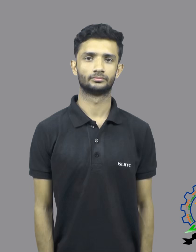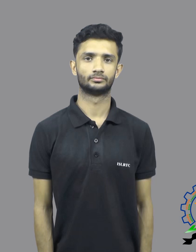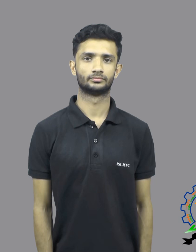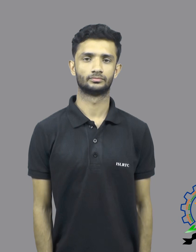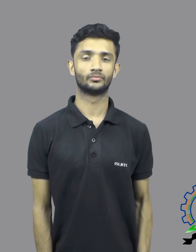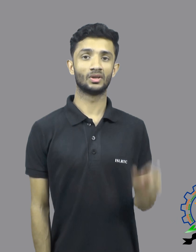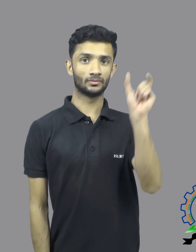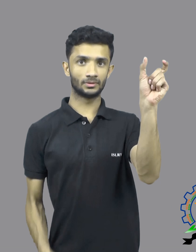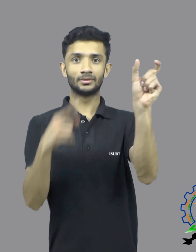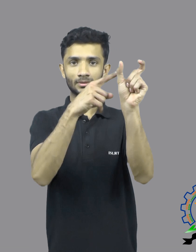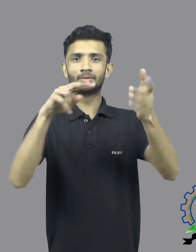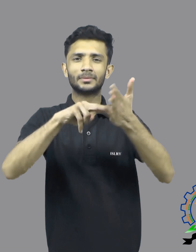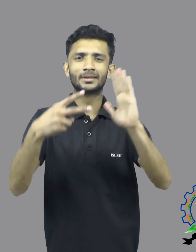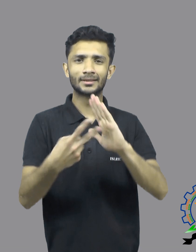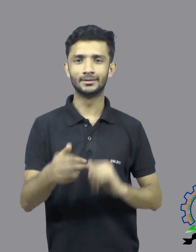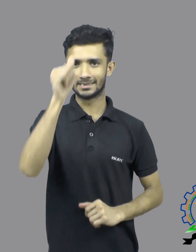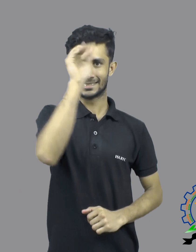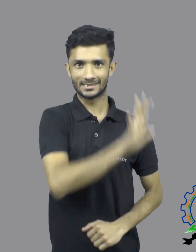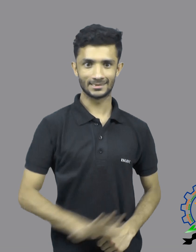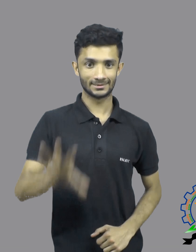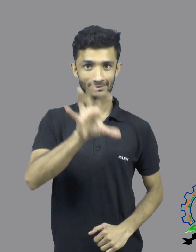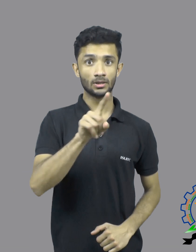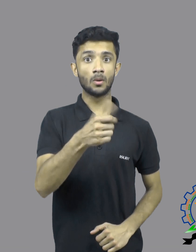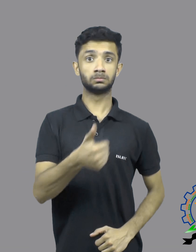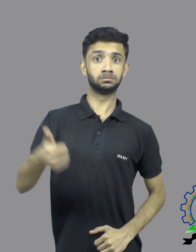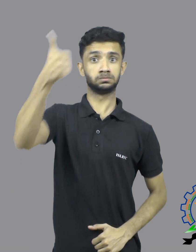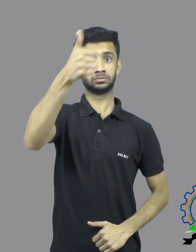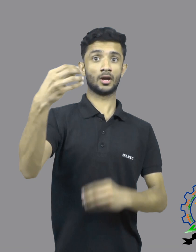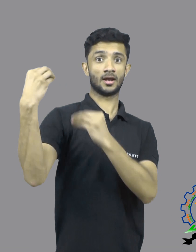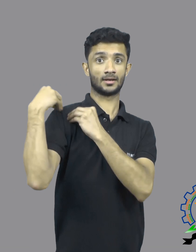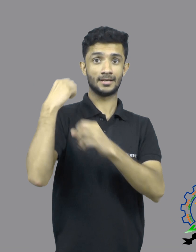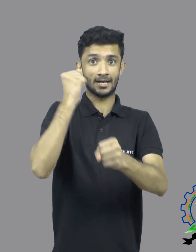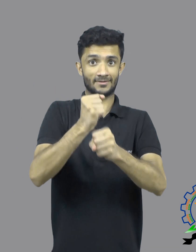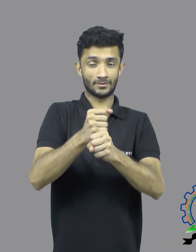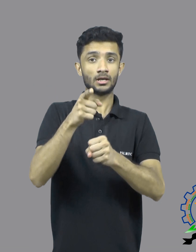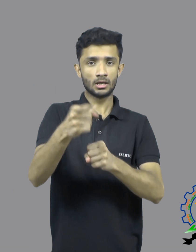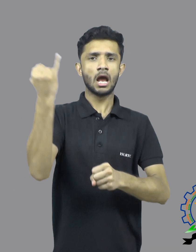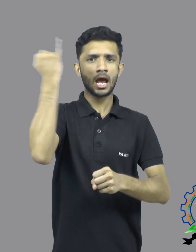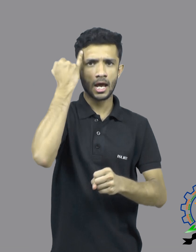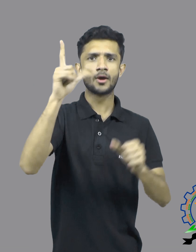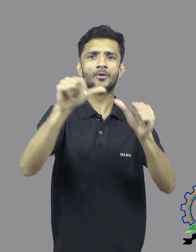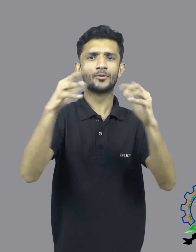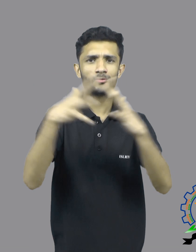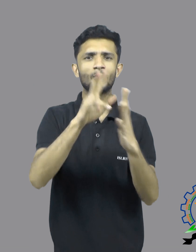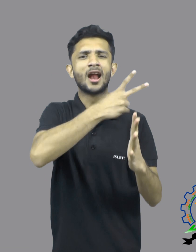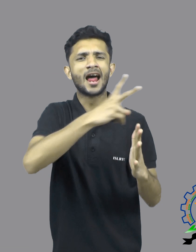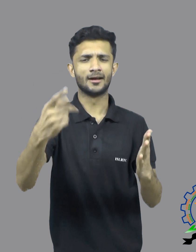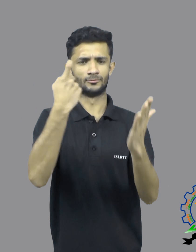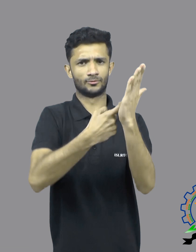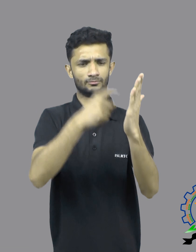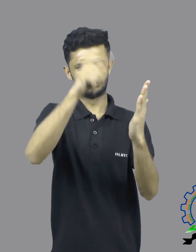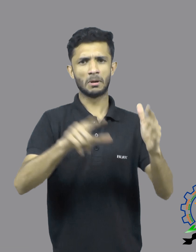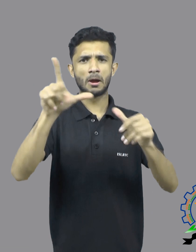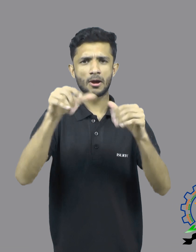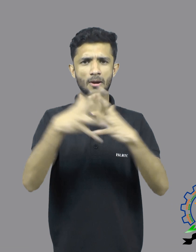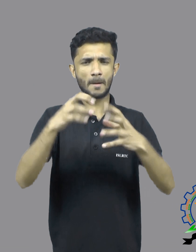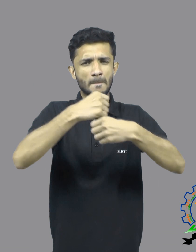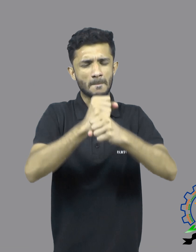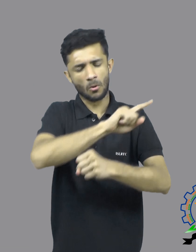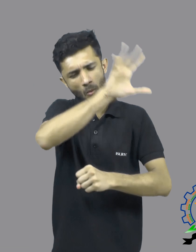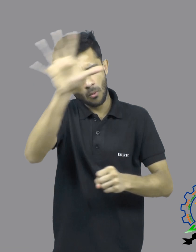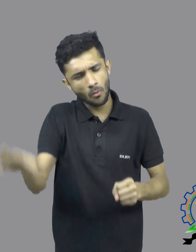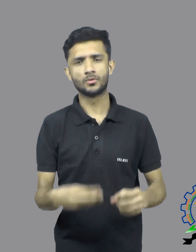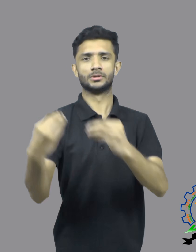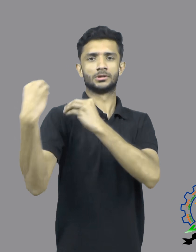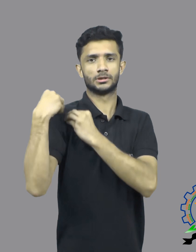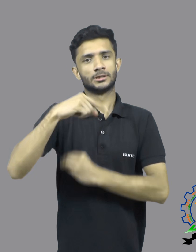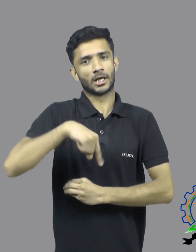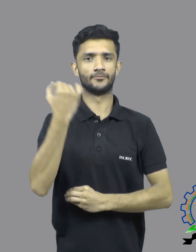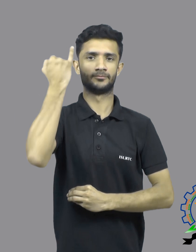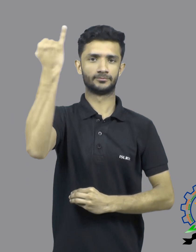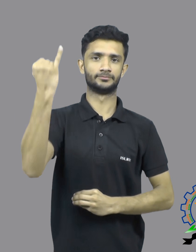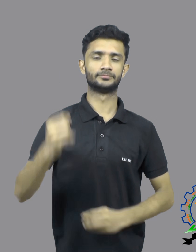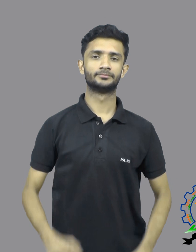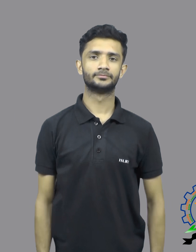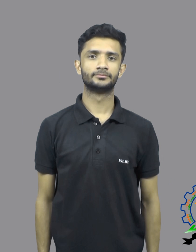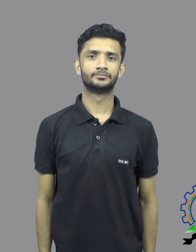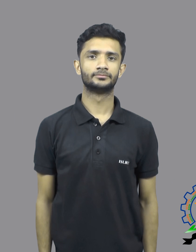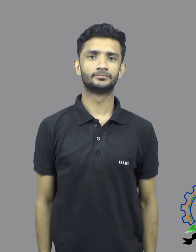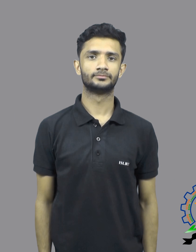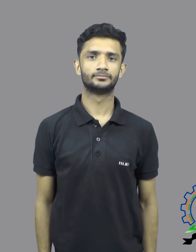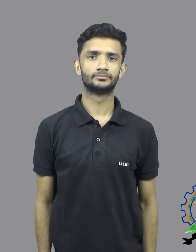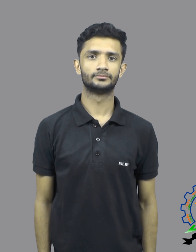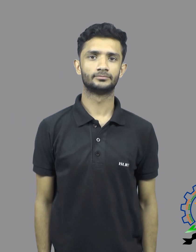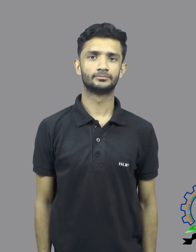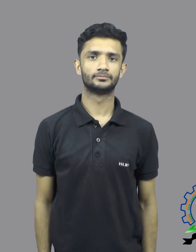Republic